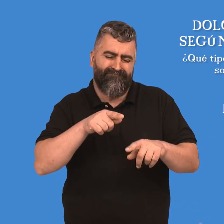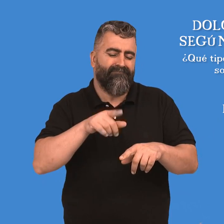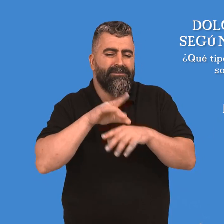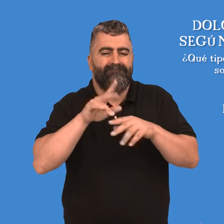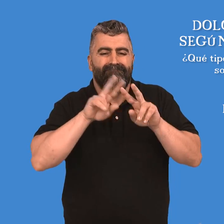enfermo